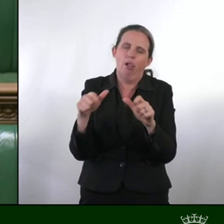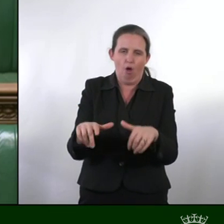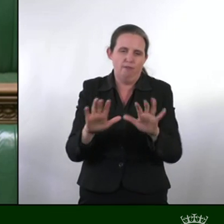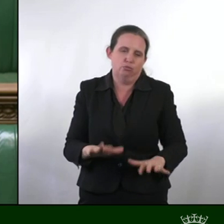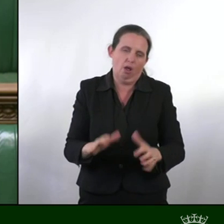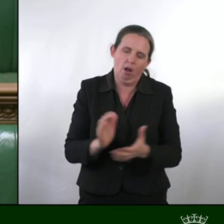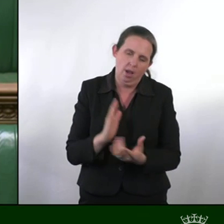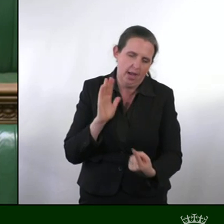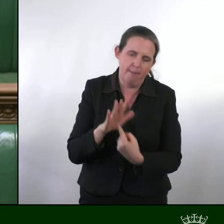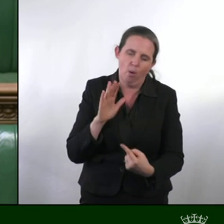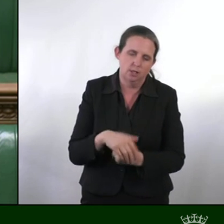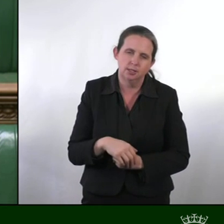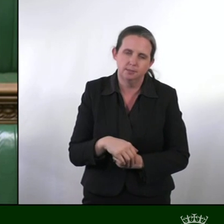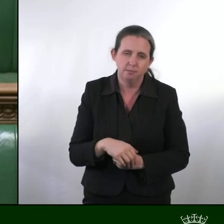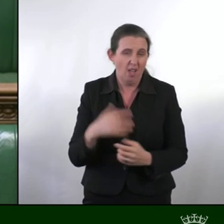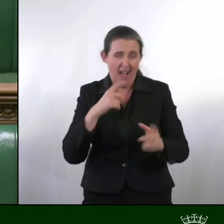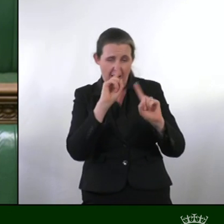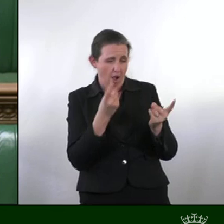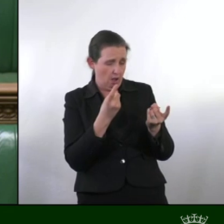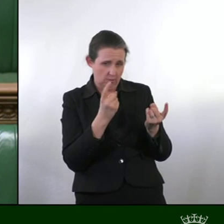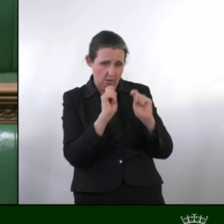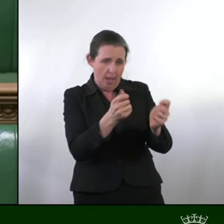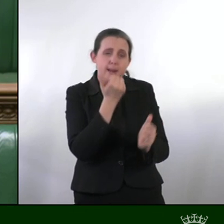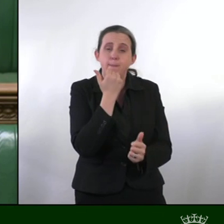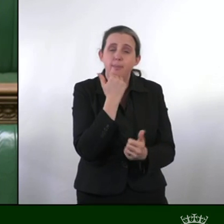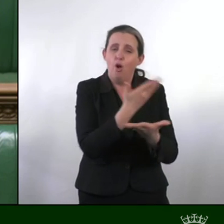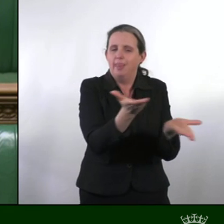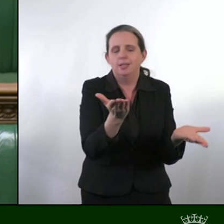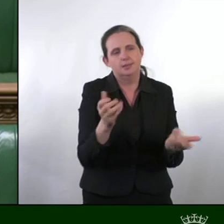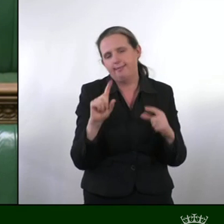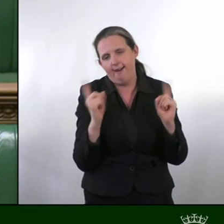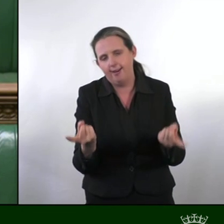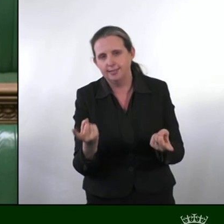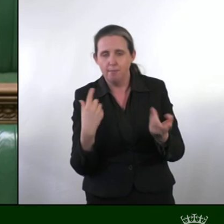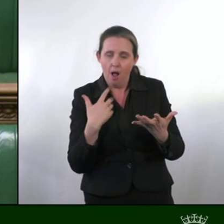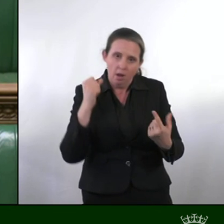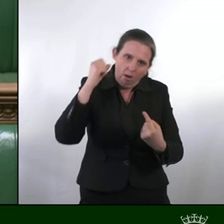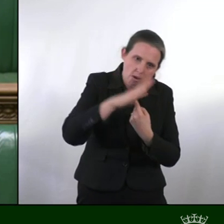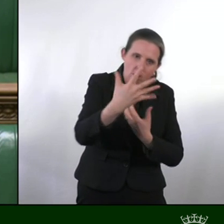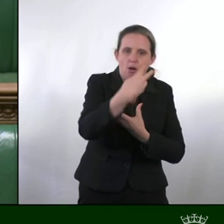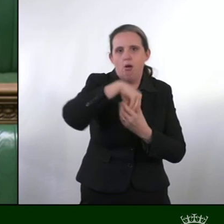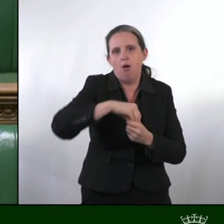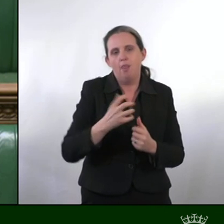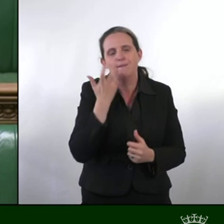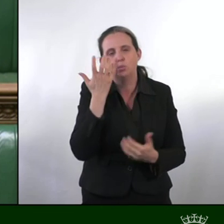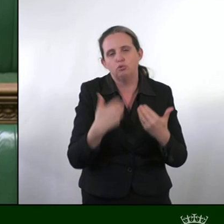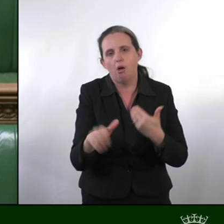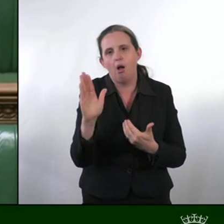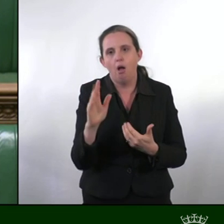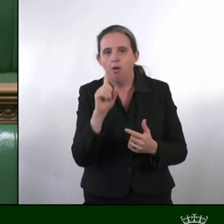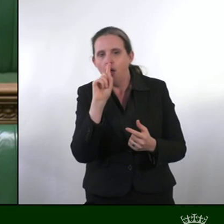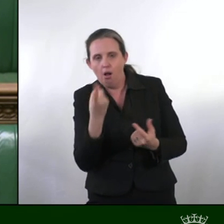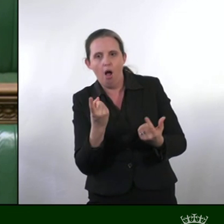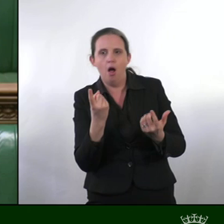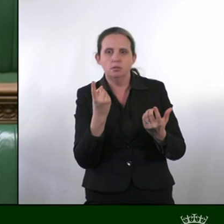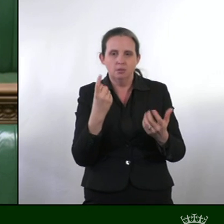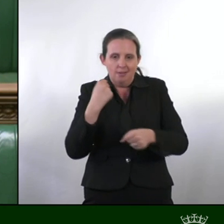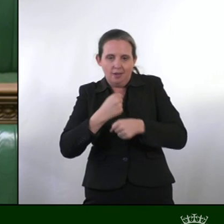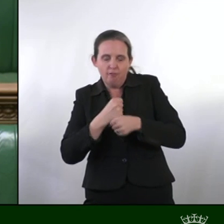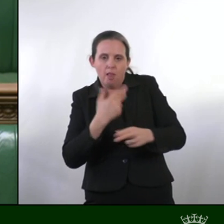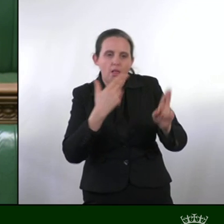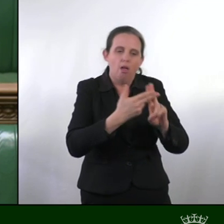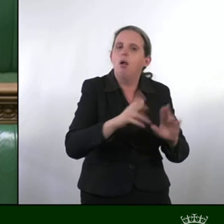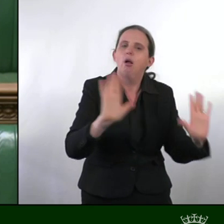These are the incalculable but essential parts of our future, and they cannot be mandated or distributed by Government.